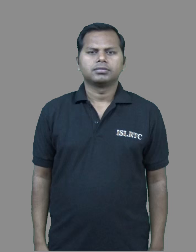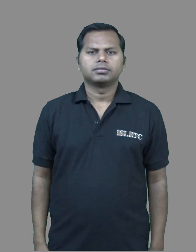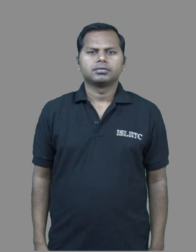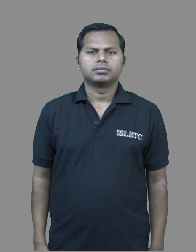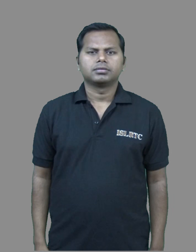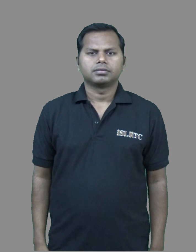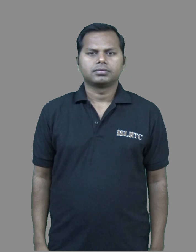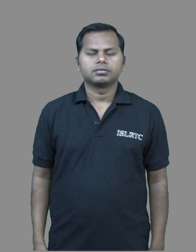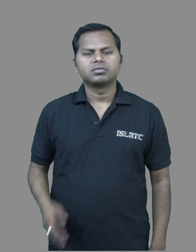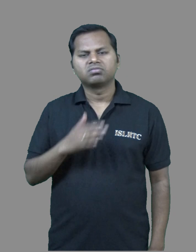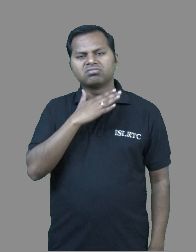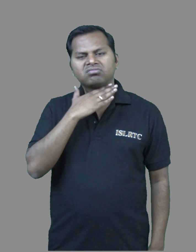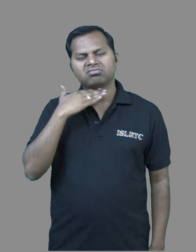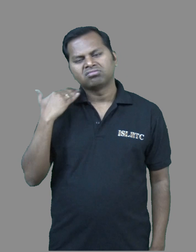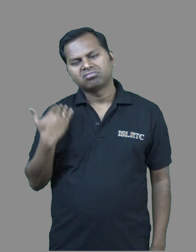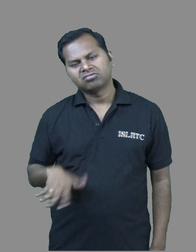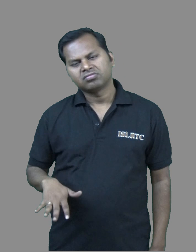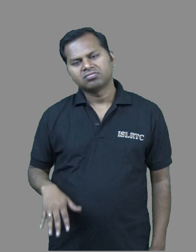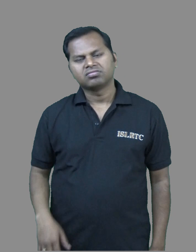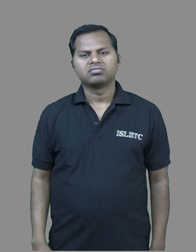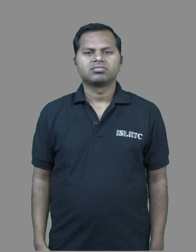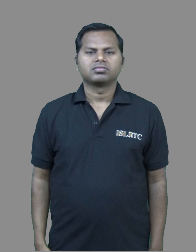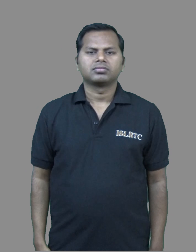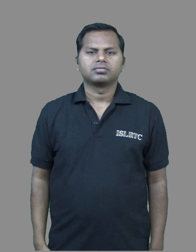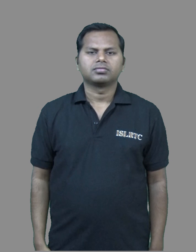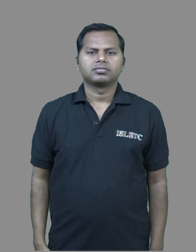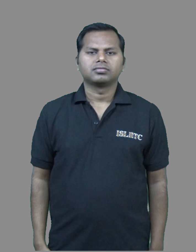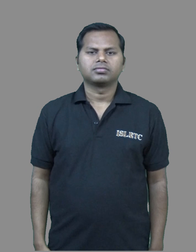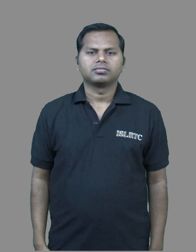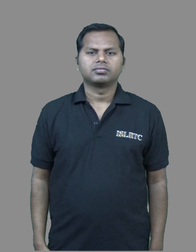Passed Away